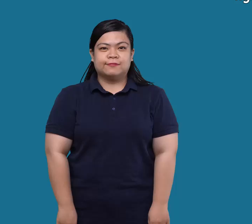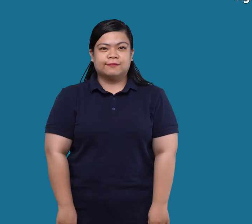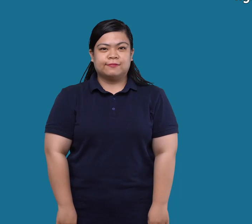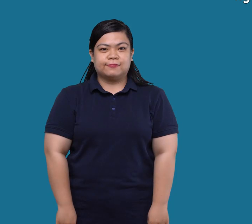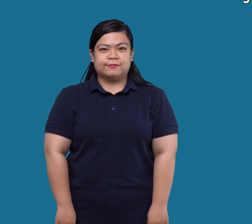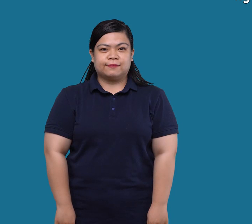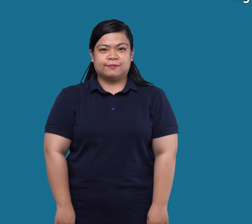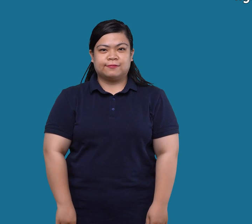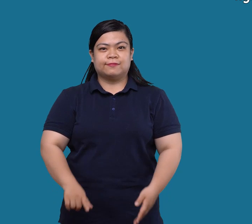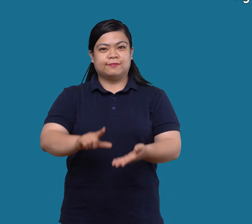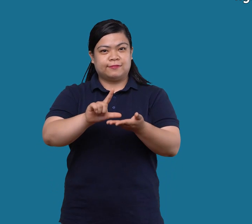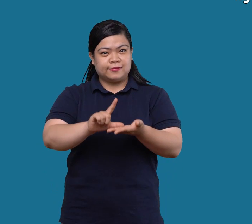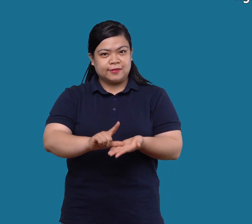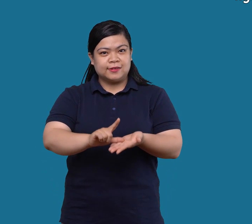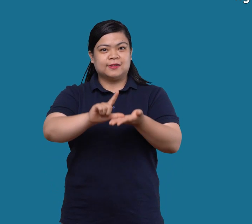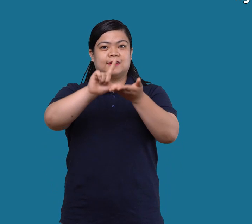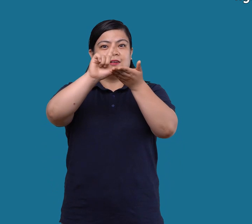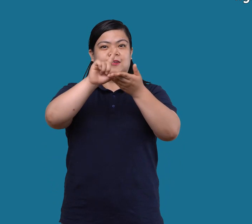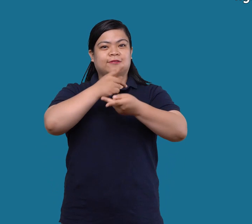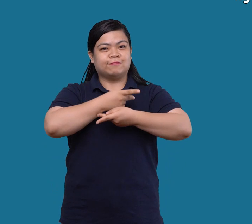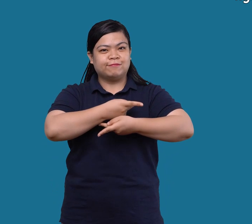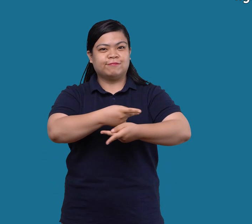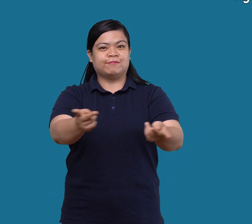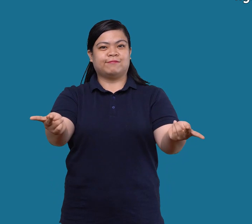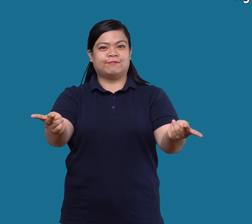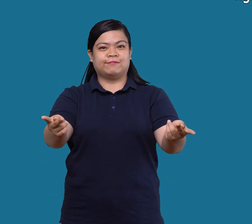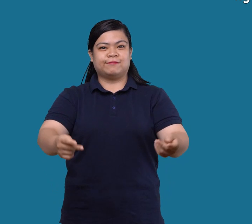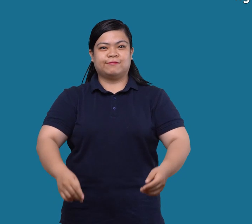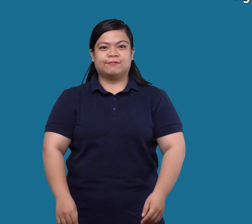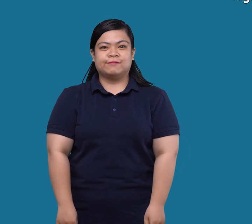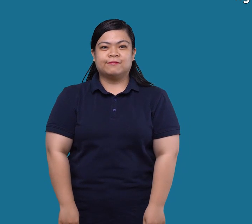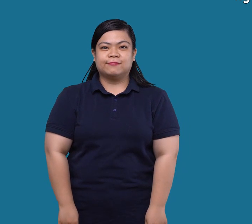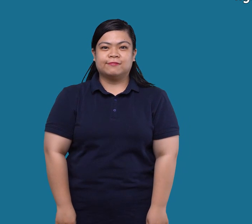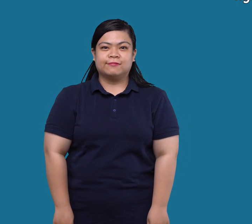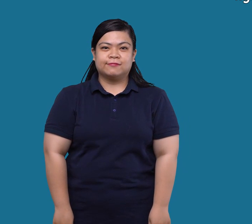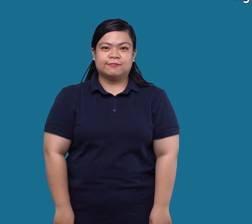ngày khai trường